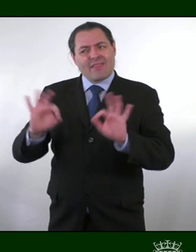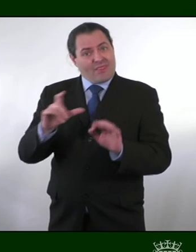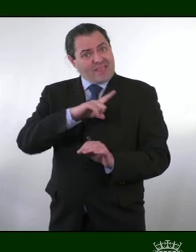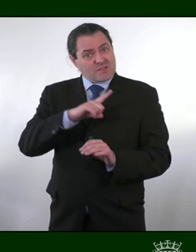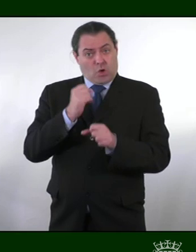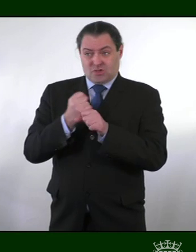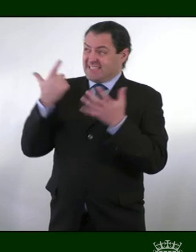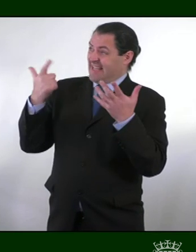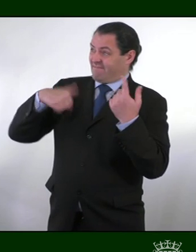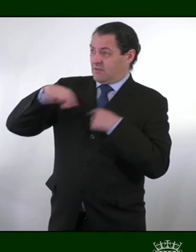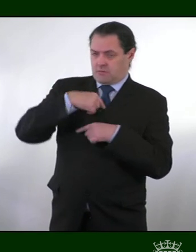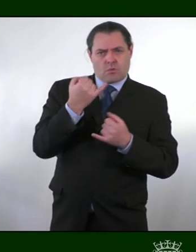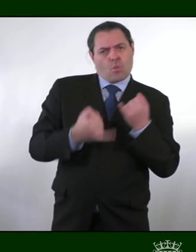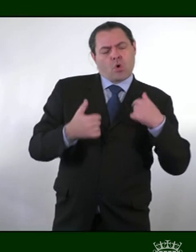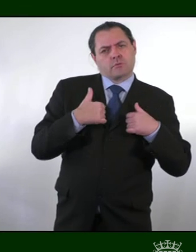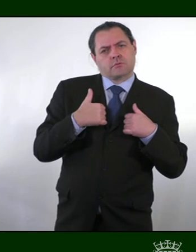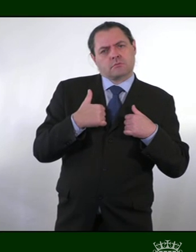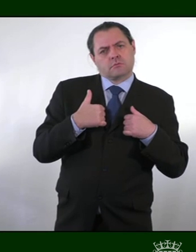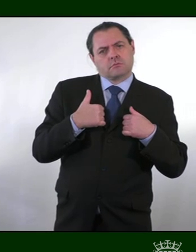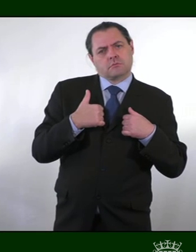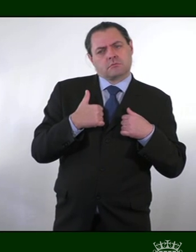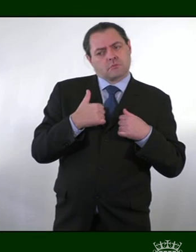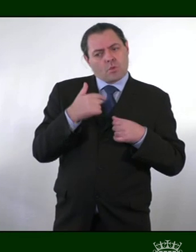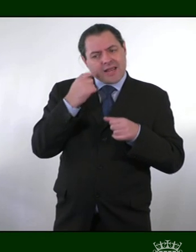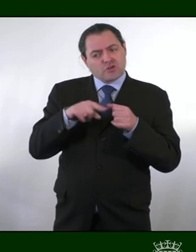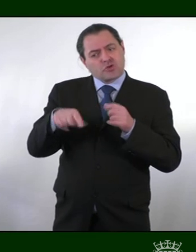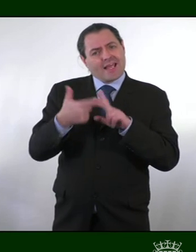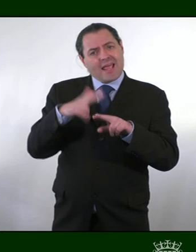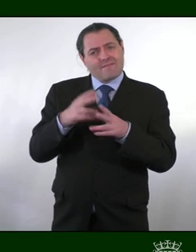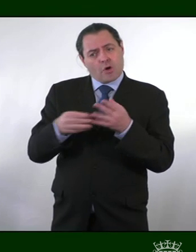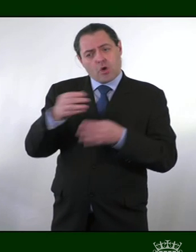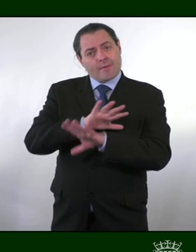What are the Chancellor’s plans for next year if things do not go as he expects?